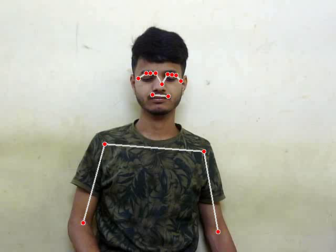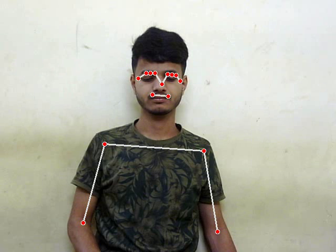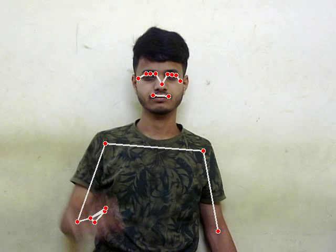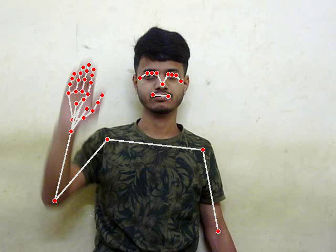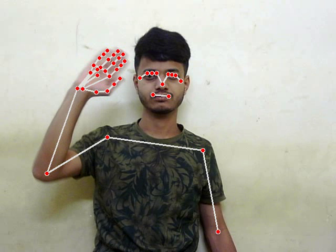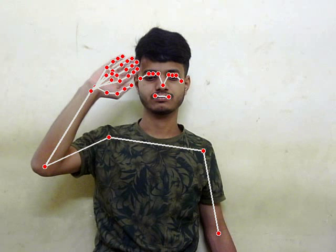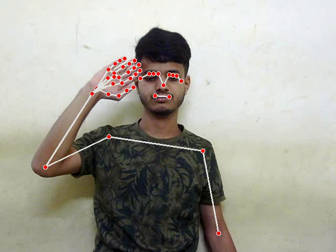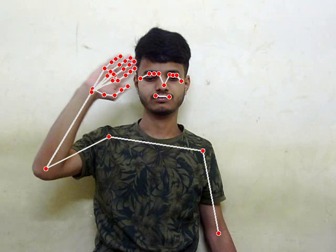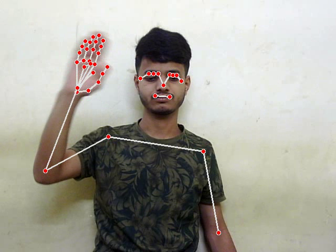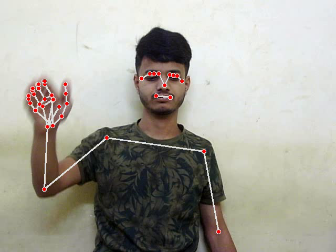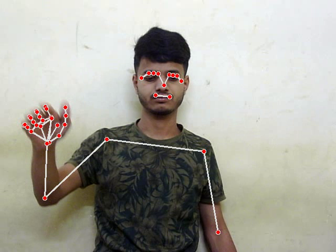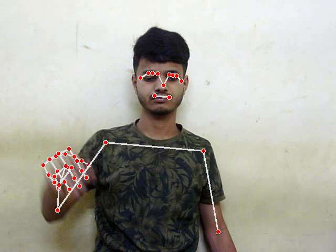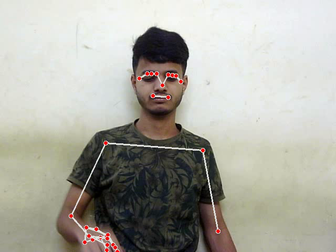hello